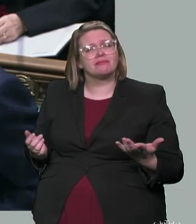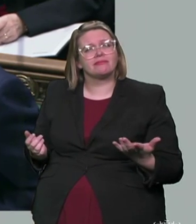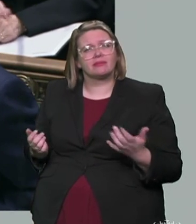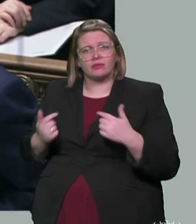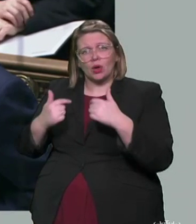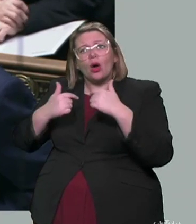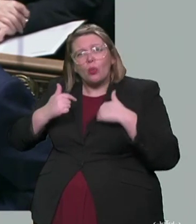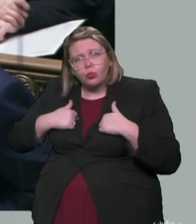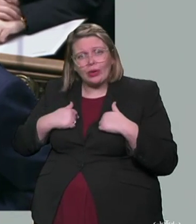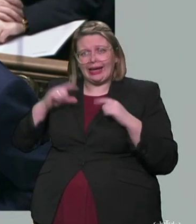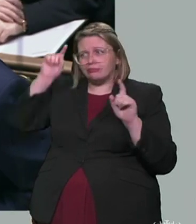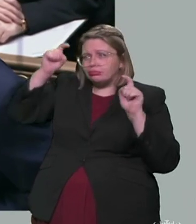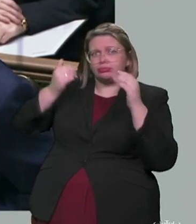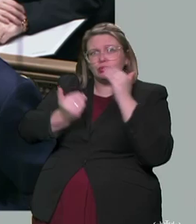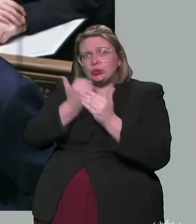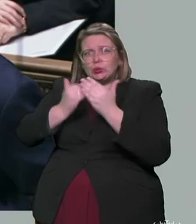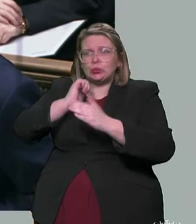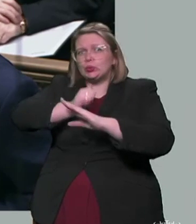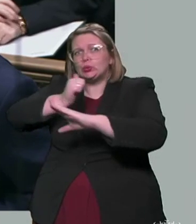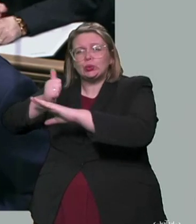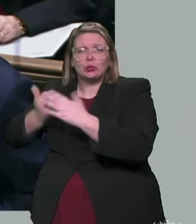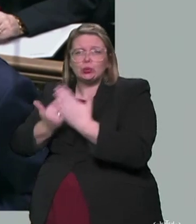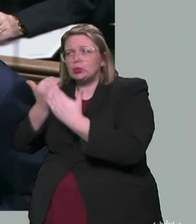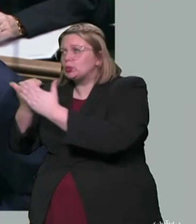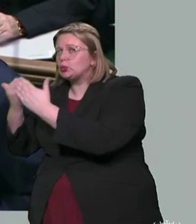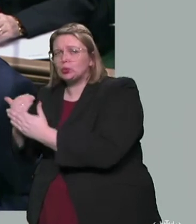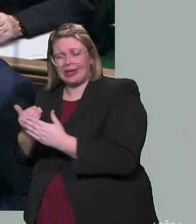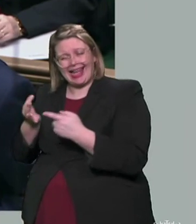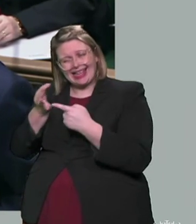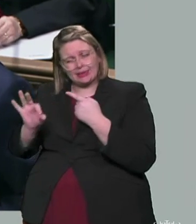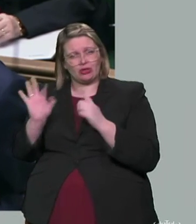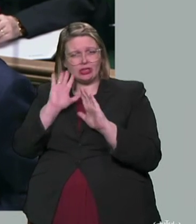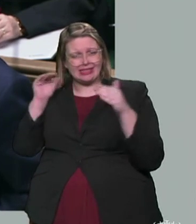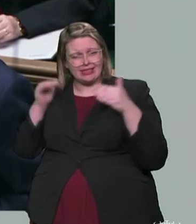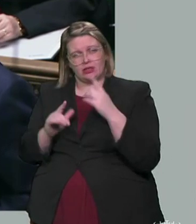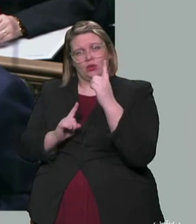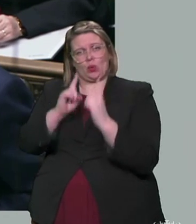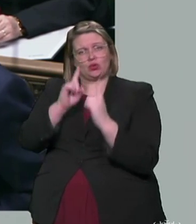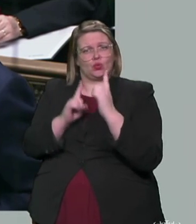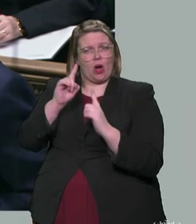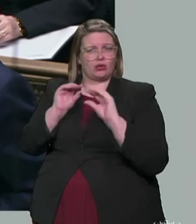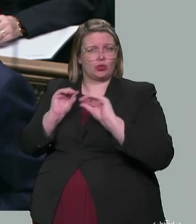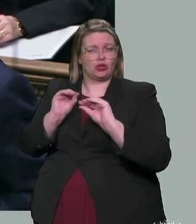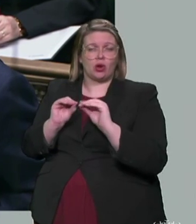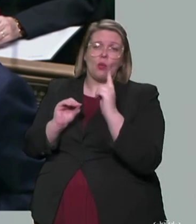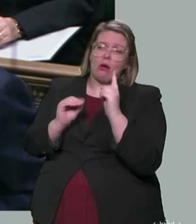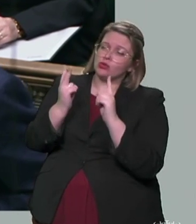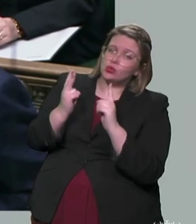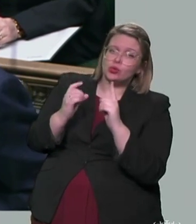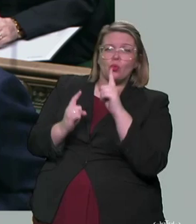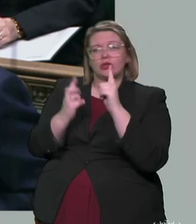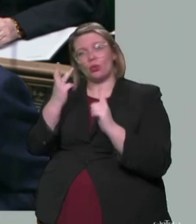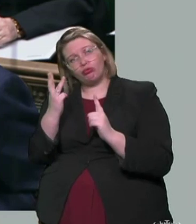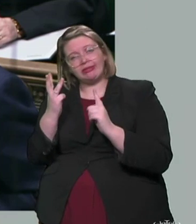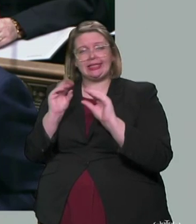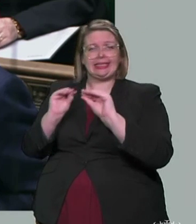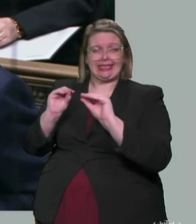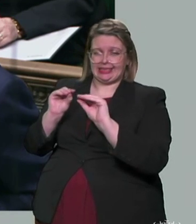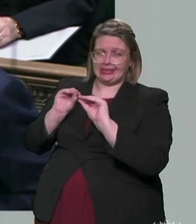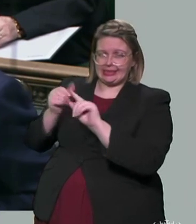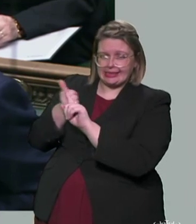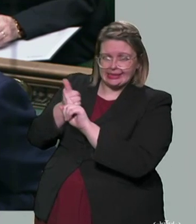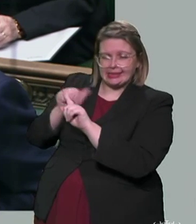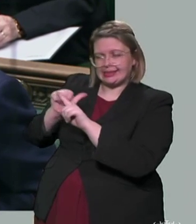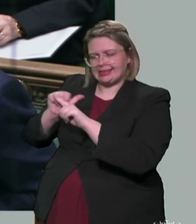We are innovating the whole time, particularly with investment in one-to-one tuition, or one-to-two-or-three tuition, for kids who need it.